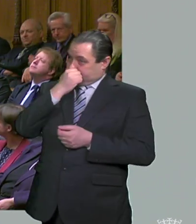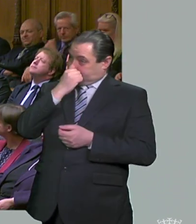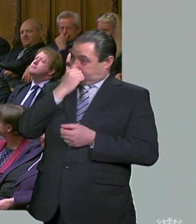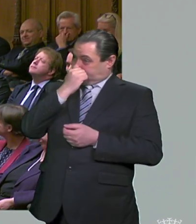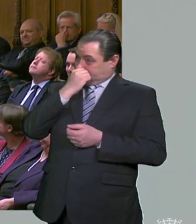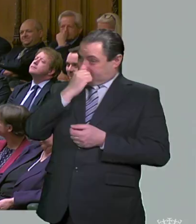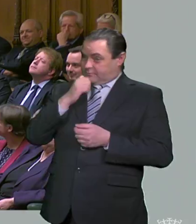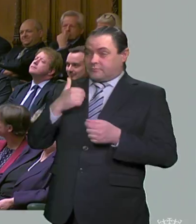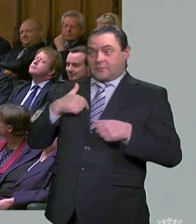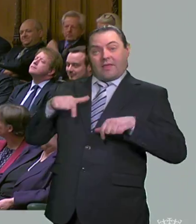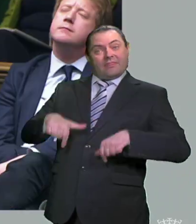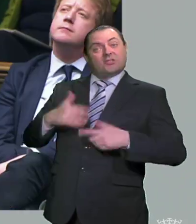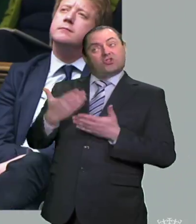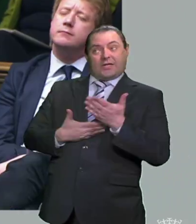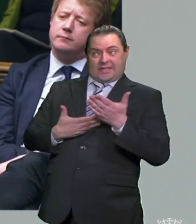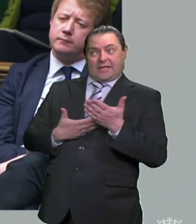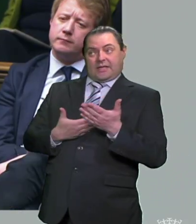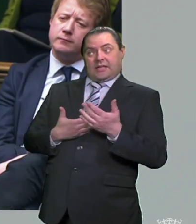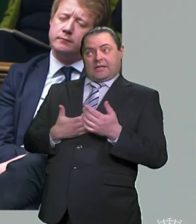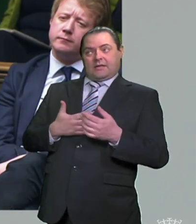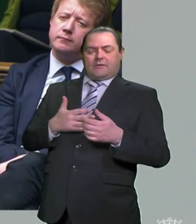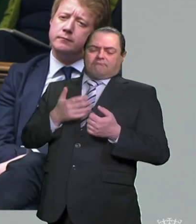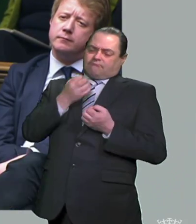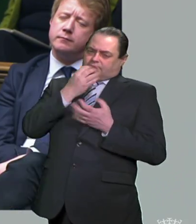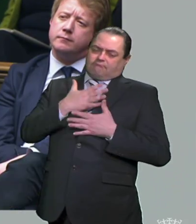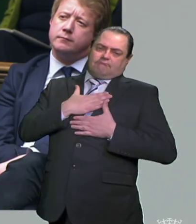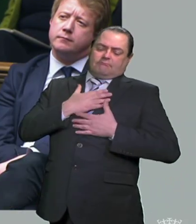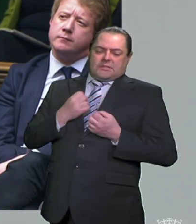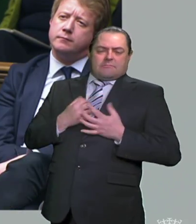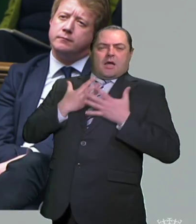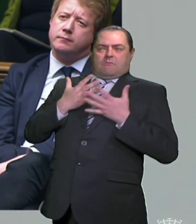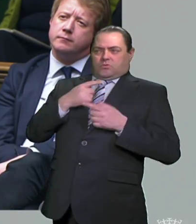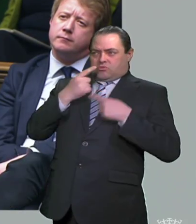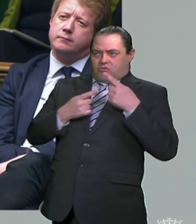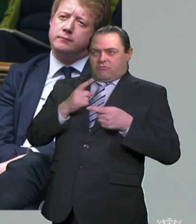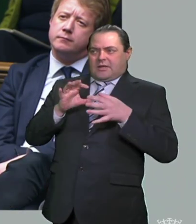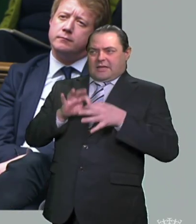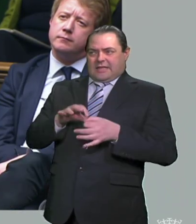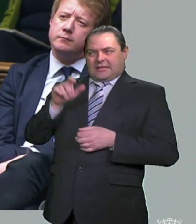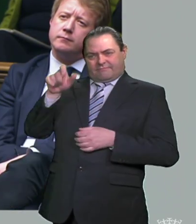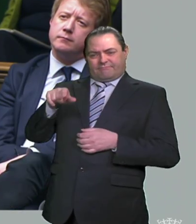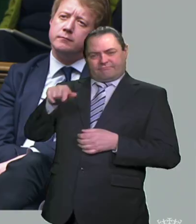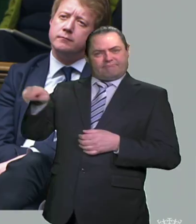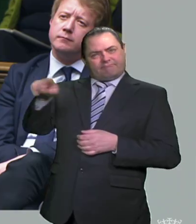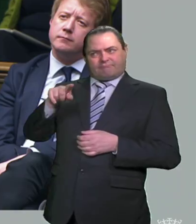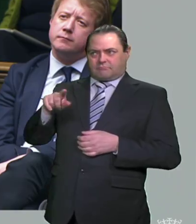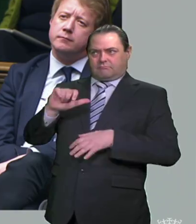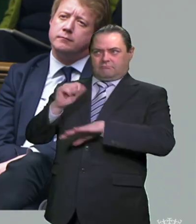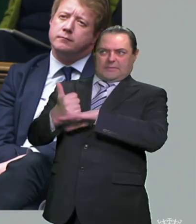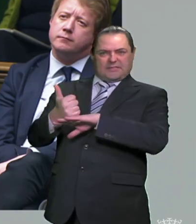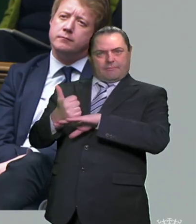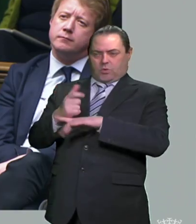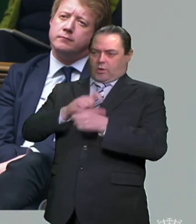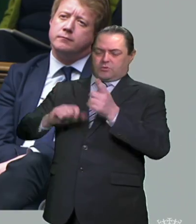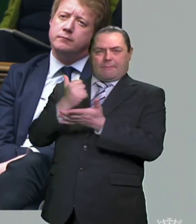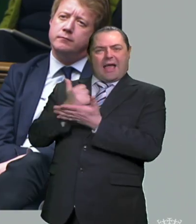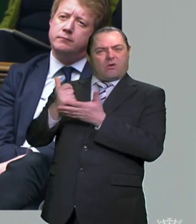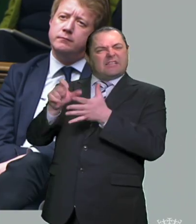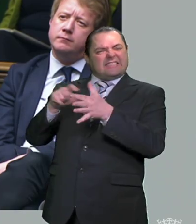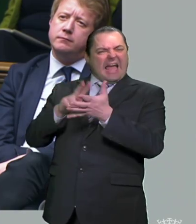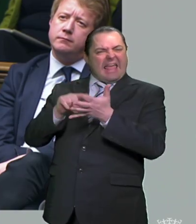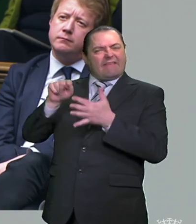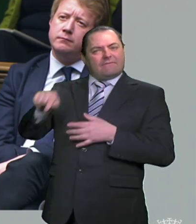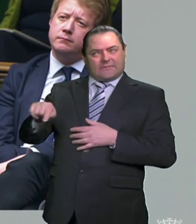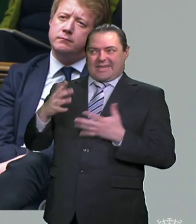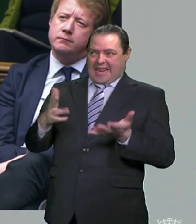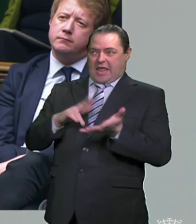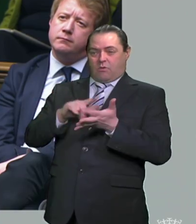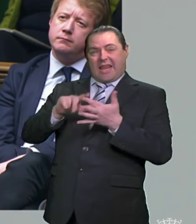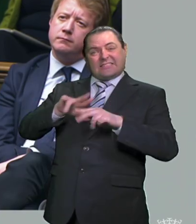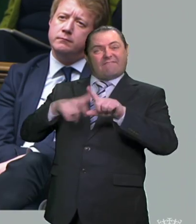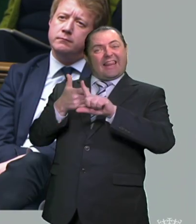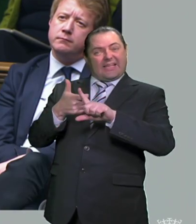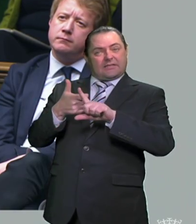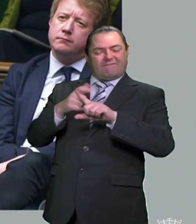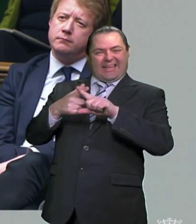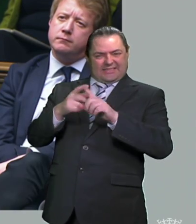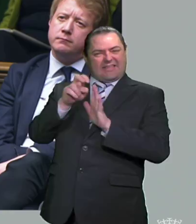Since its release earlier this year, the heartwarming and inspiring story of Dave Fishwick’s journey to set up a community bank has quickly risen to become one of Netflix’s top films.